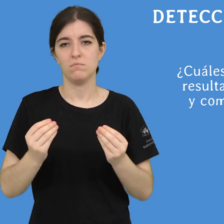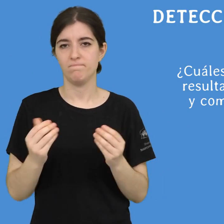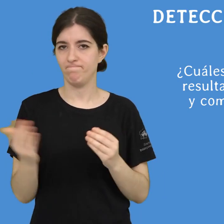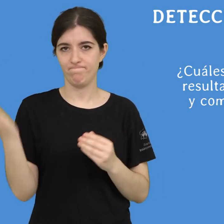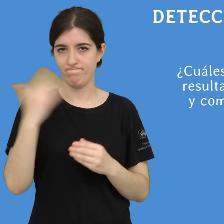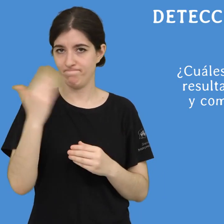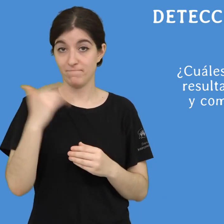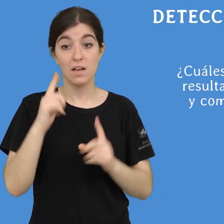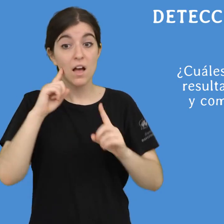haber no